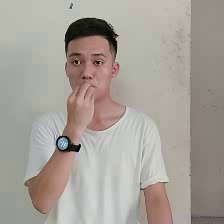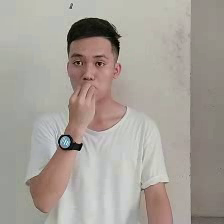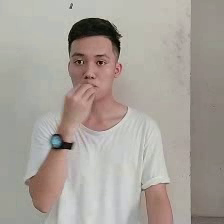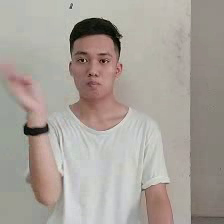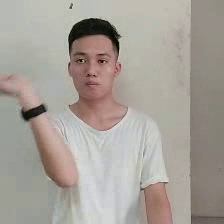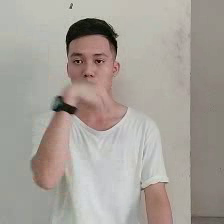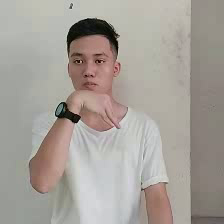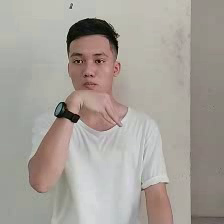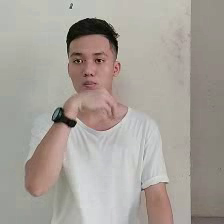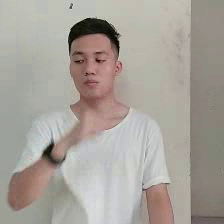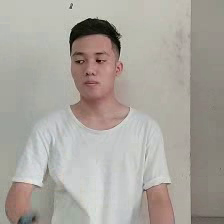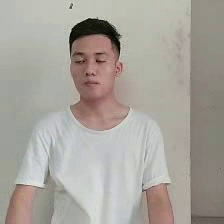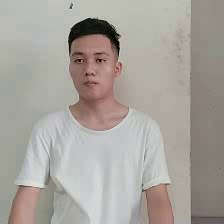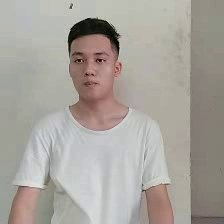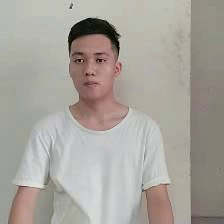Nói xấu